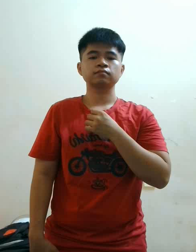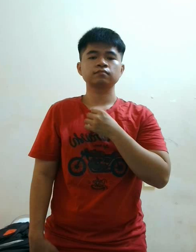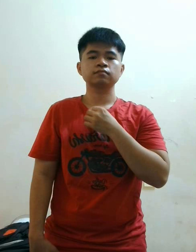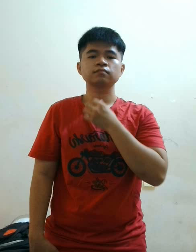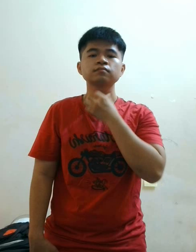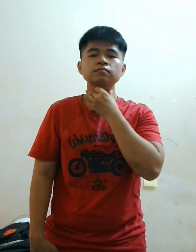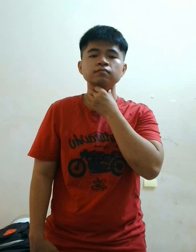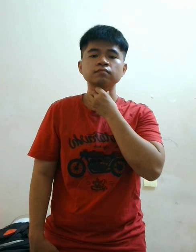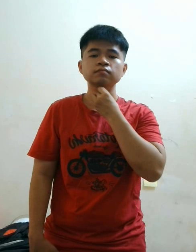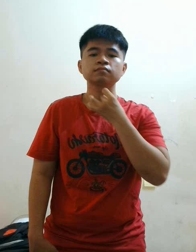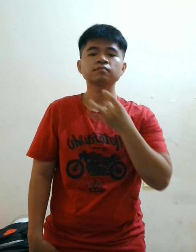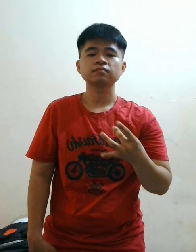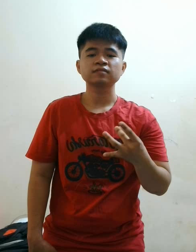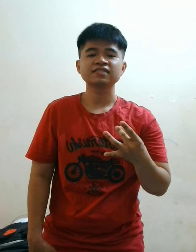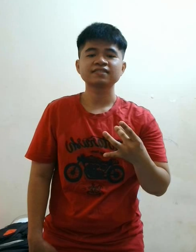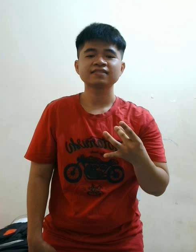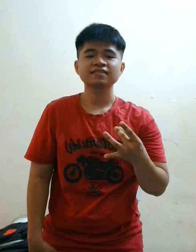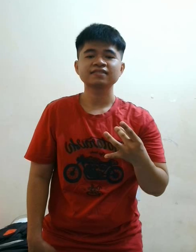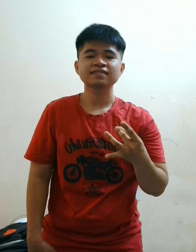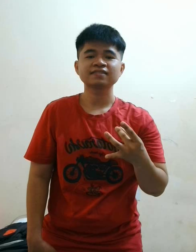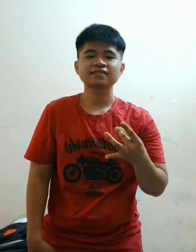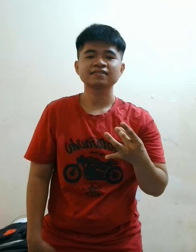thich